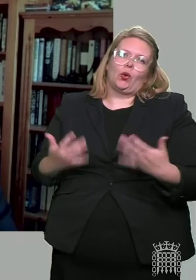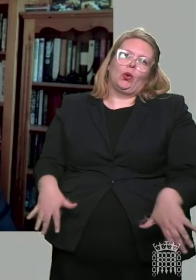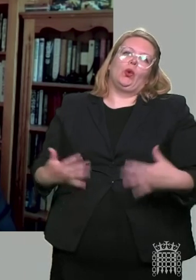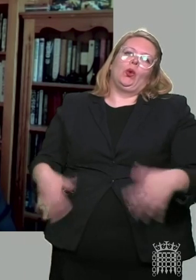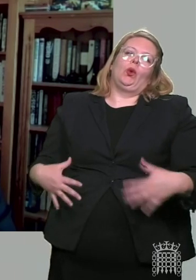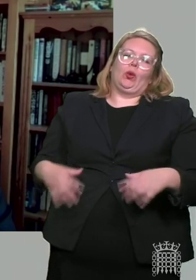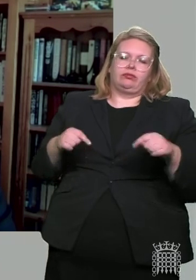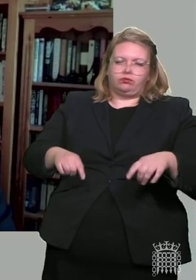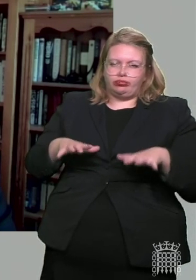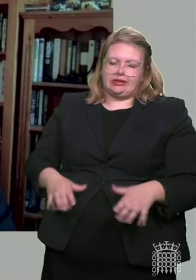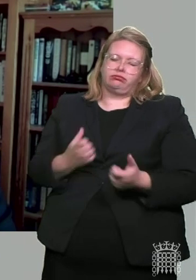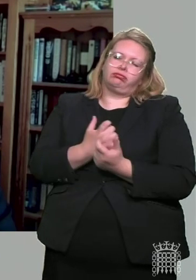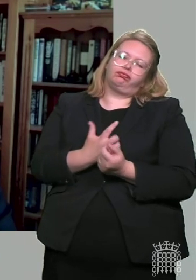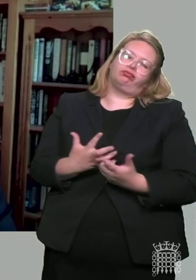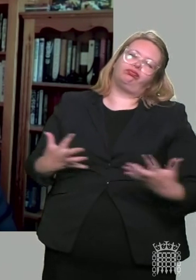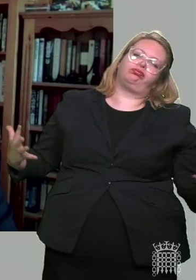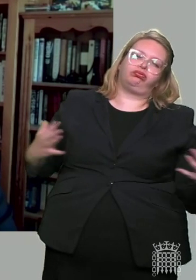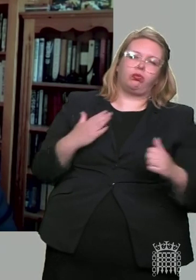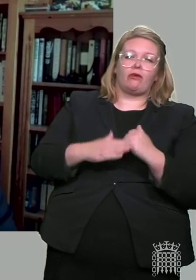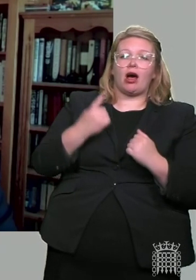have died from covid in the United Kingdom. People have lost their mothers and fathers, their grandparents and even their children.